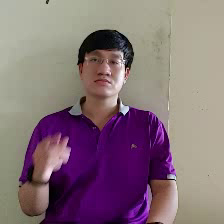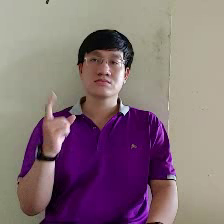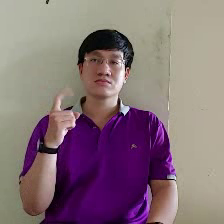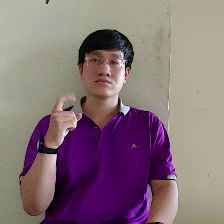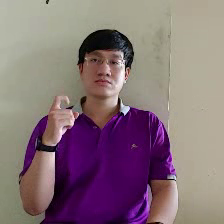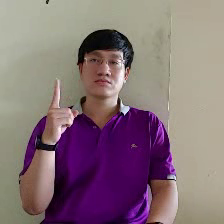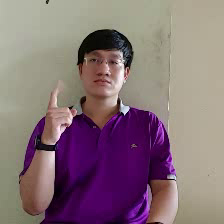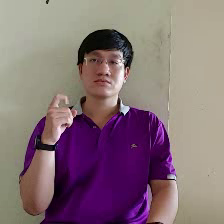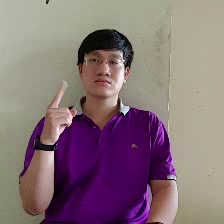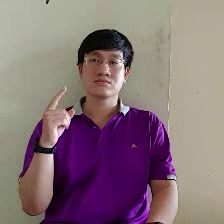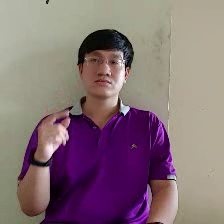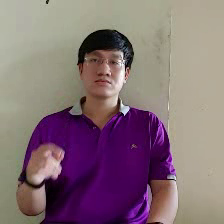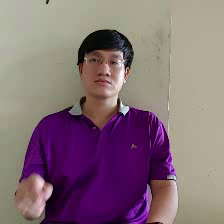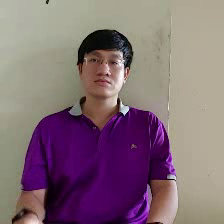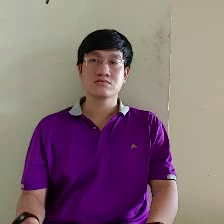Đâu